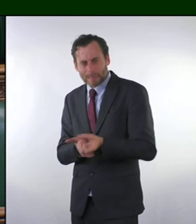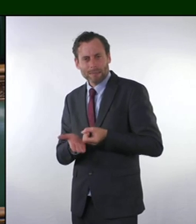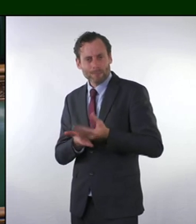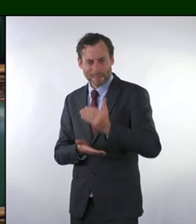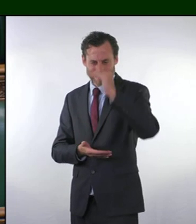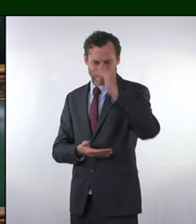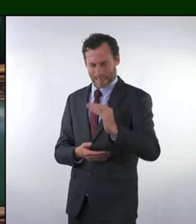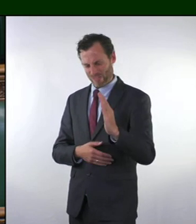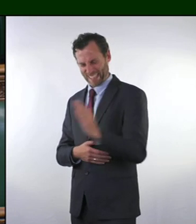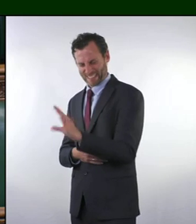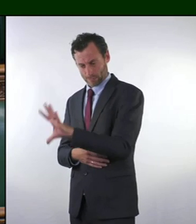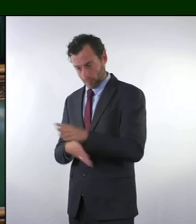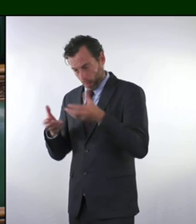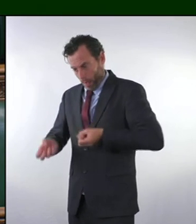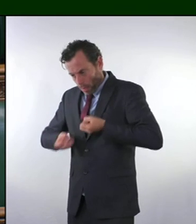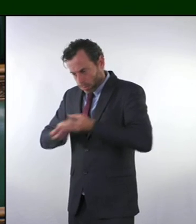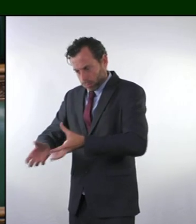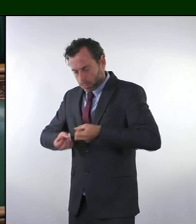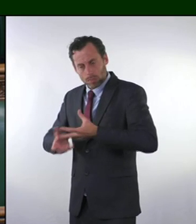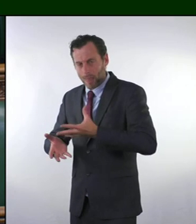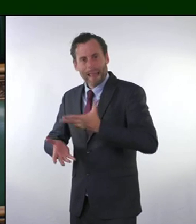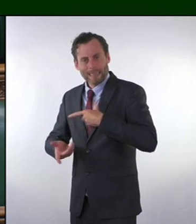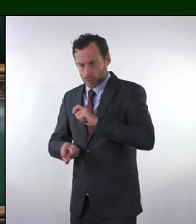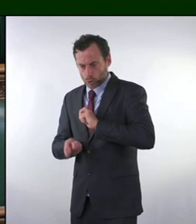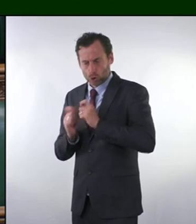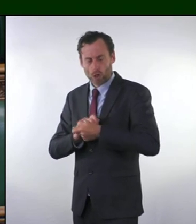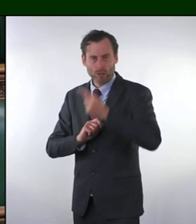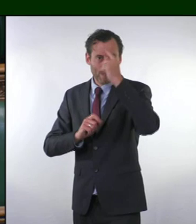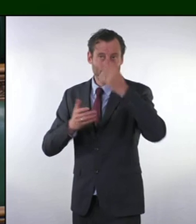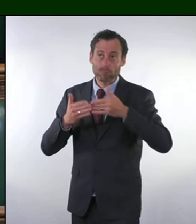Investment is needed now to bolster and boost universal confidence.